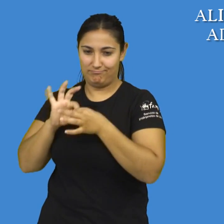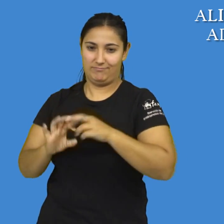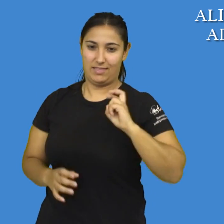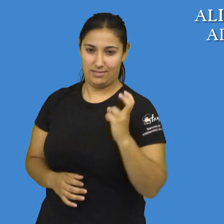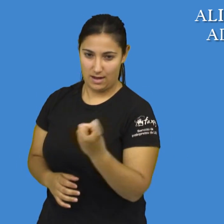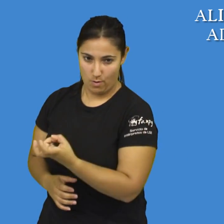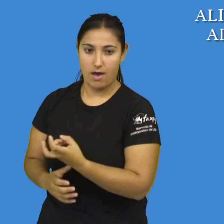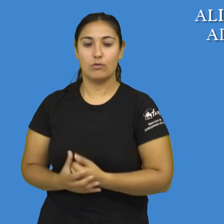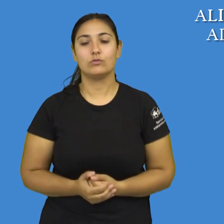etc